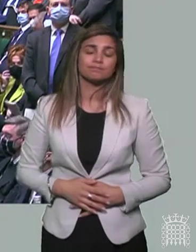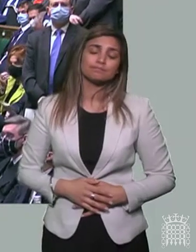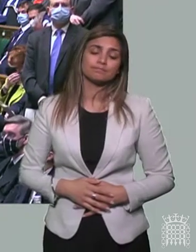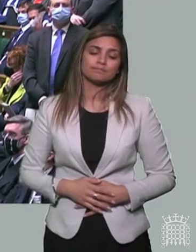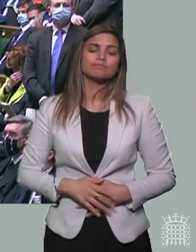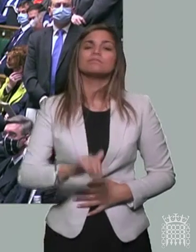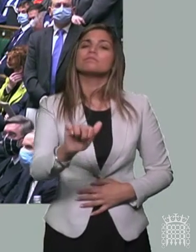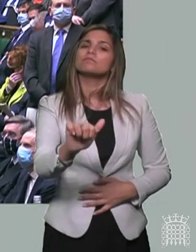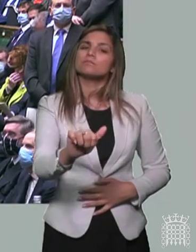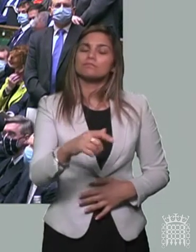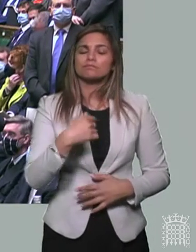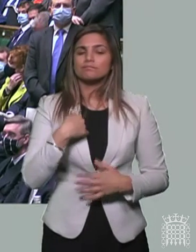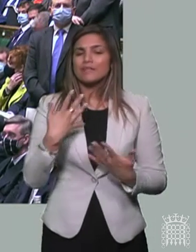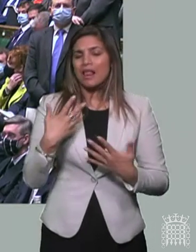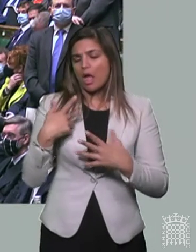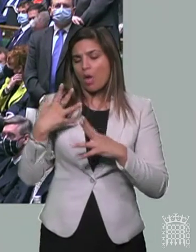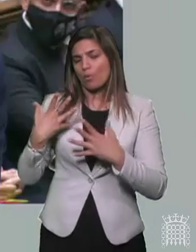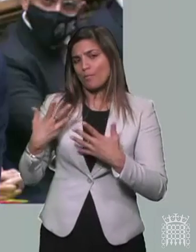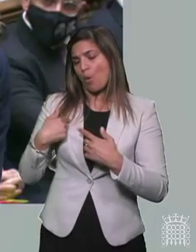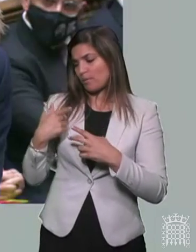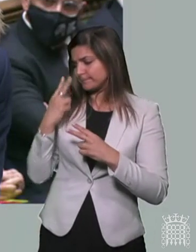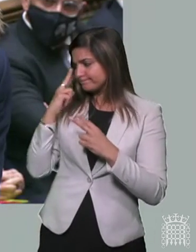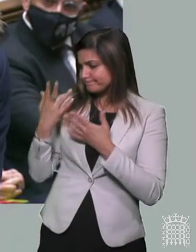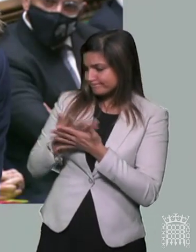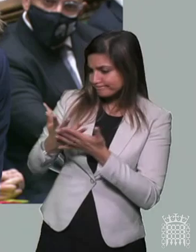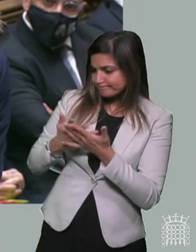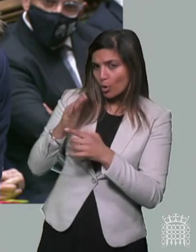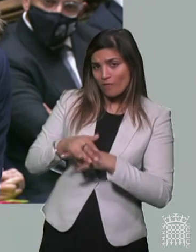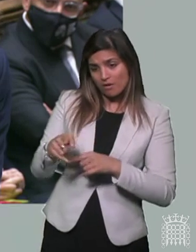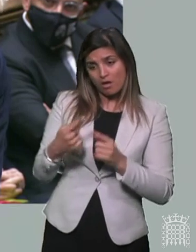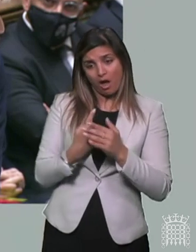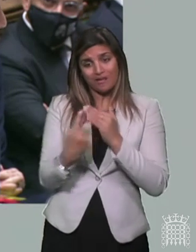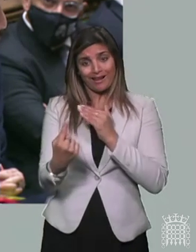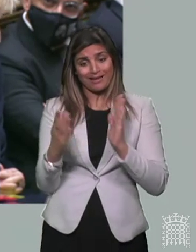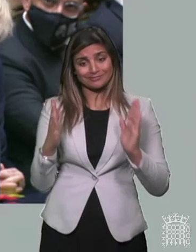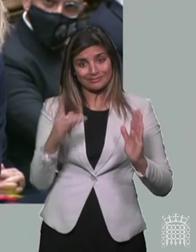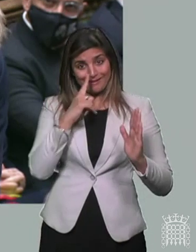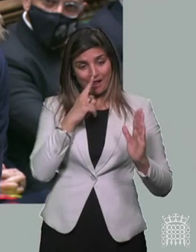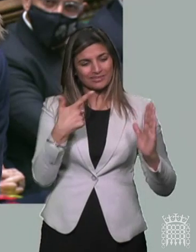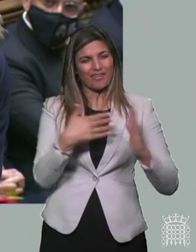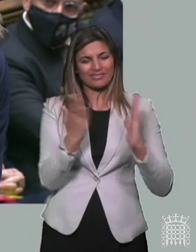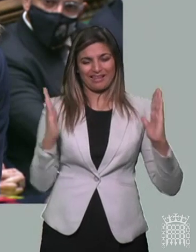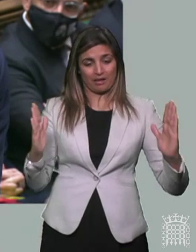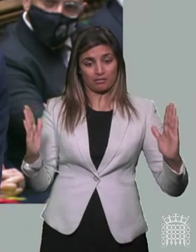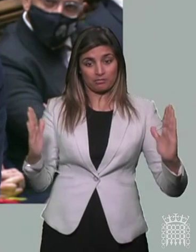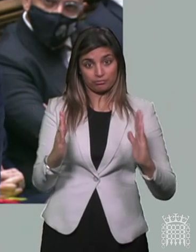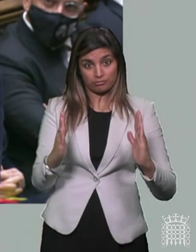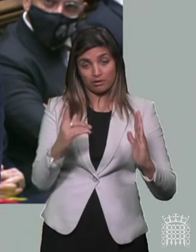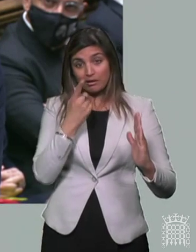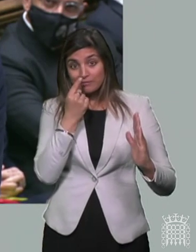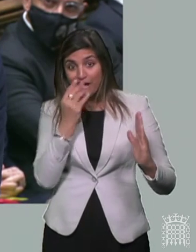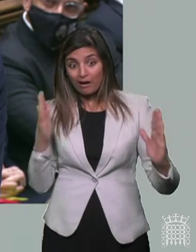Yes, we are certainly looking at reducing the isolation period, and we hope to bring you more about that, Mr Speaker, as fast as possible.